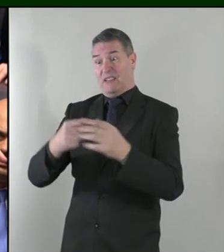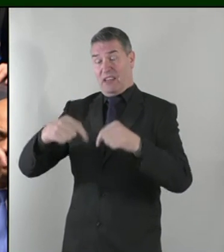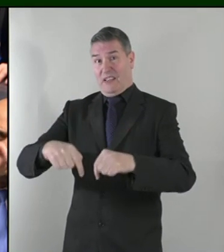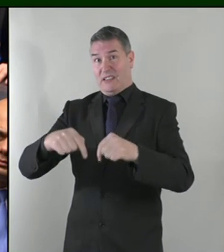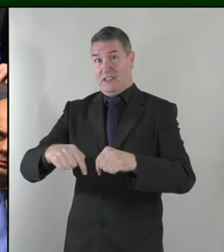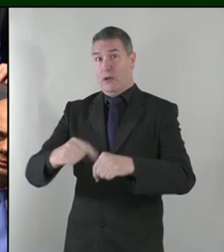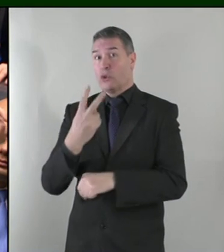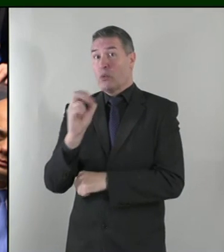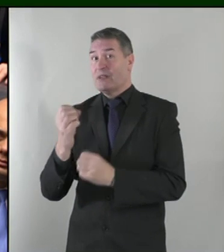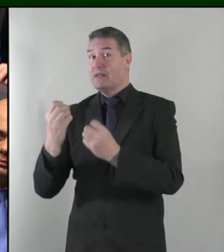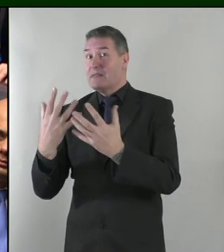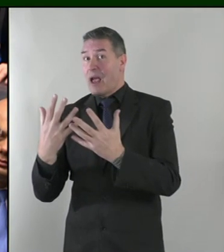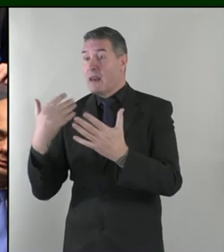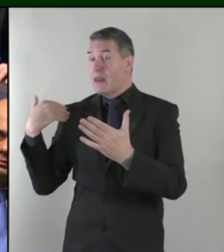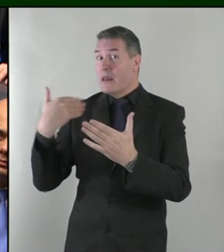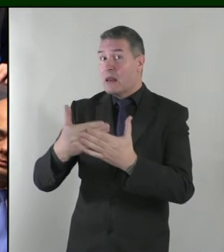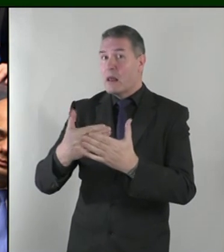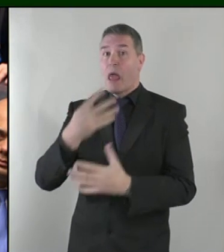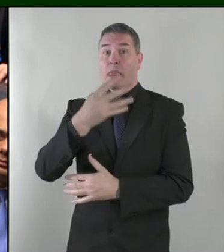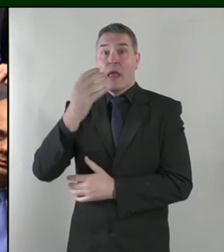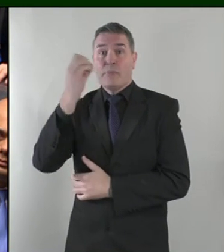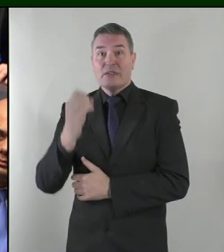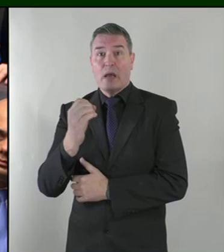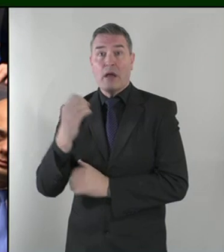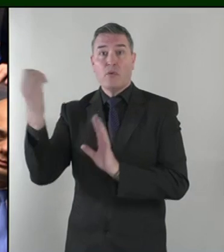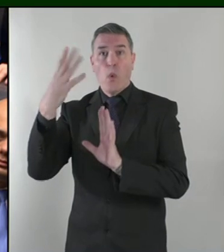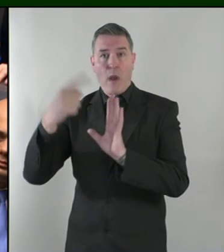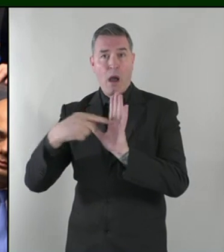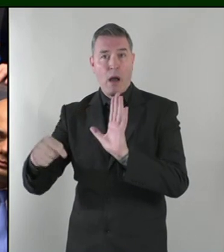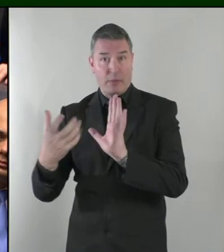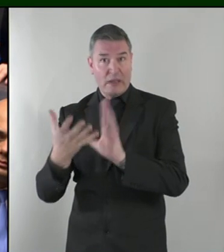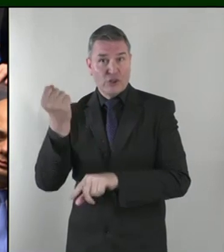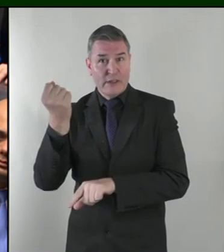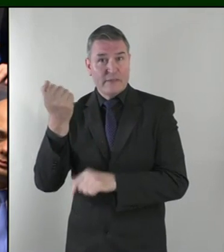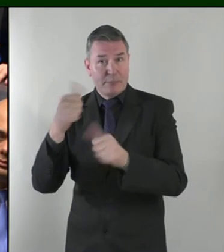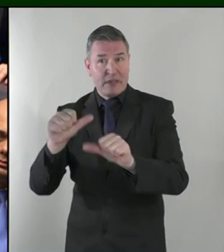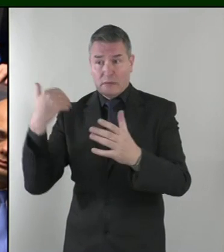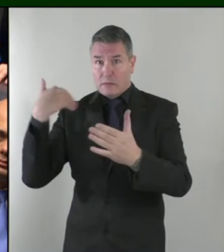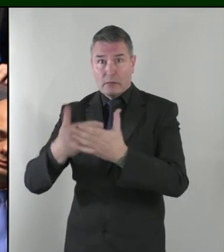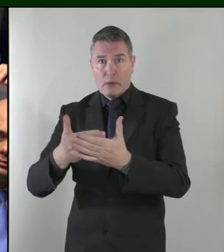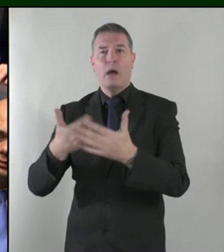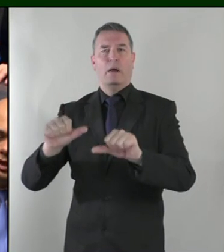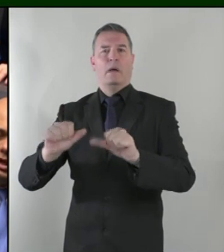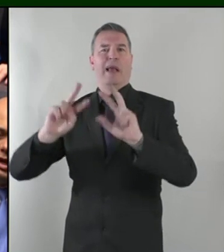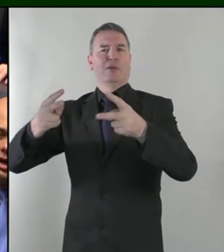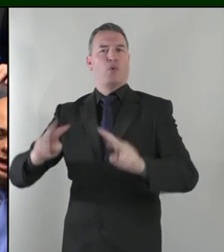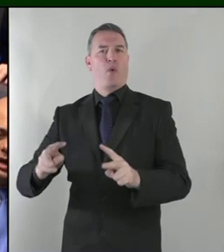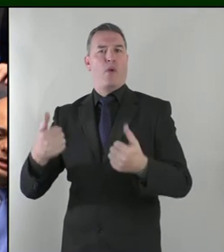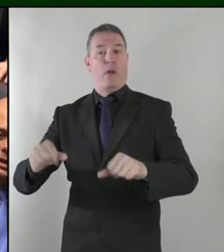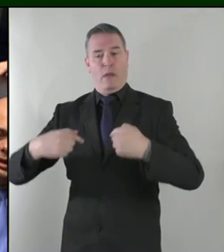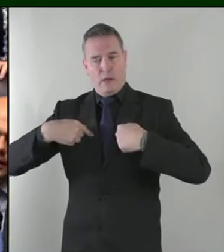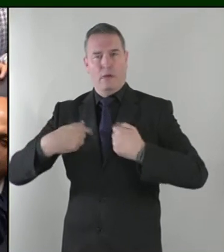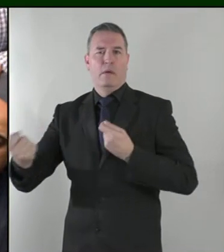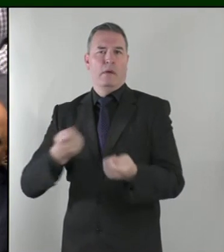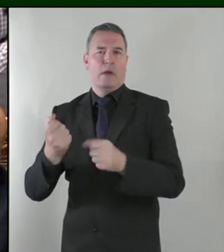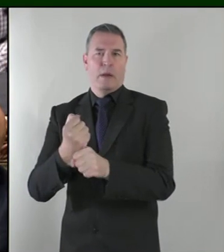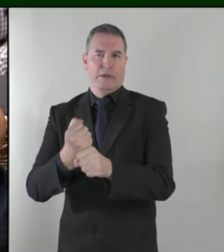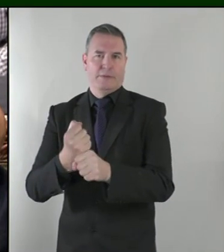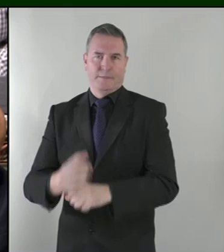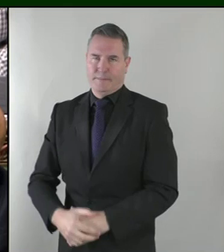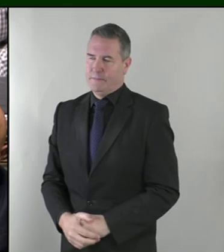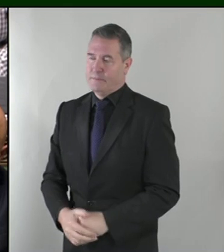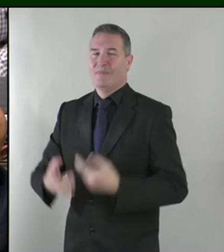He will know that 99% of all the solar panels that have achieved that miracle were installed since the Conservatives came to power in 2010.